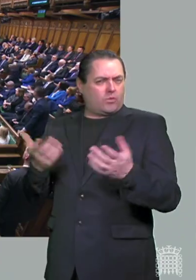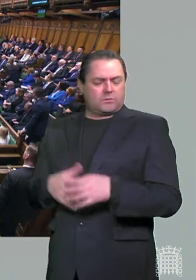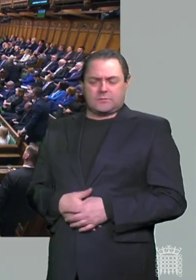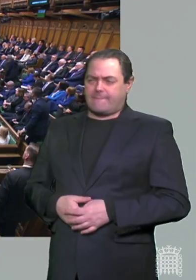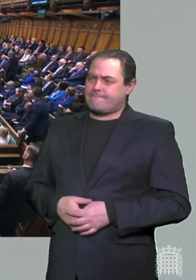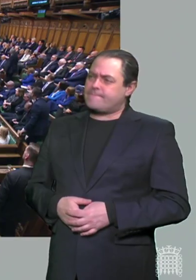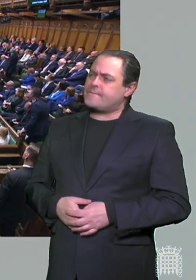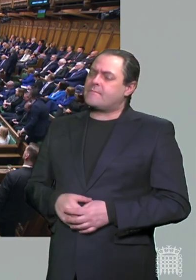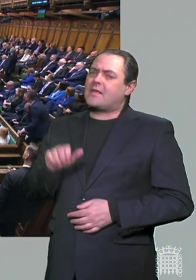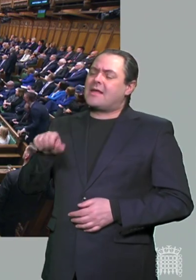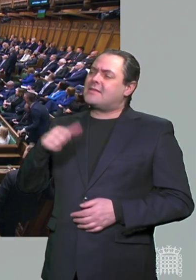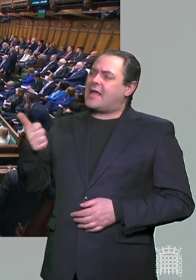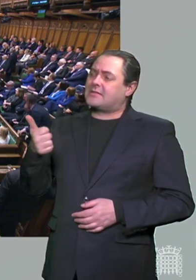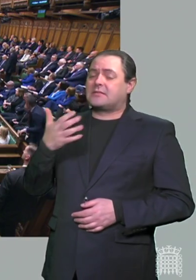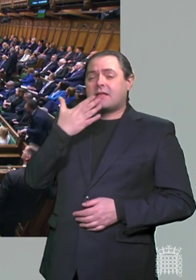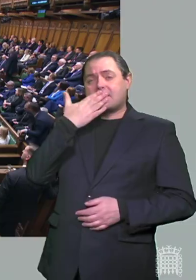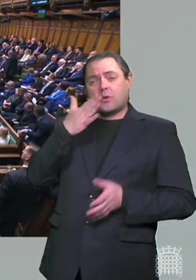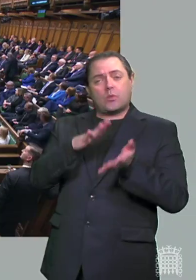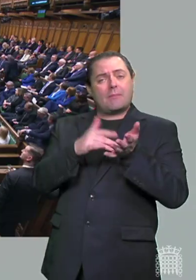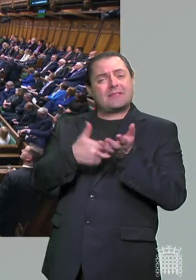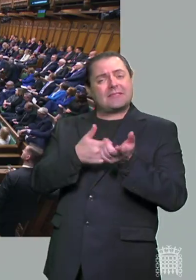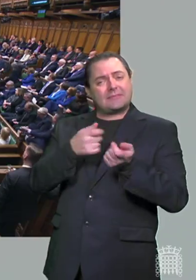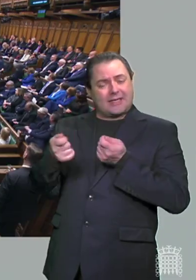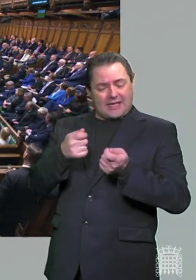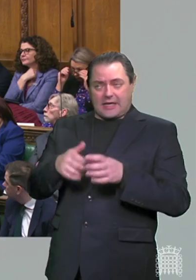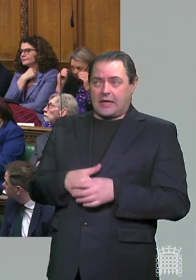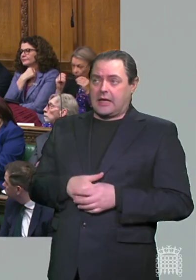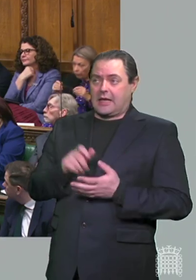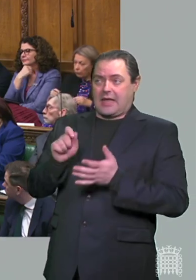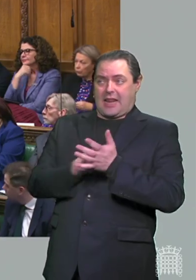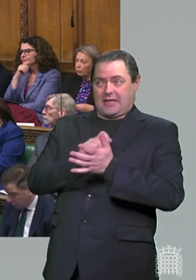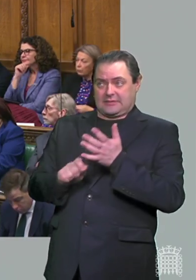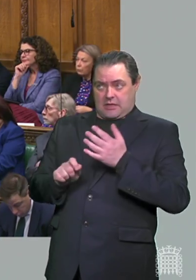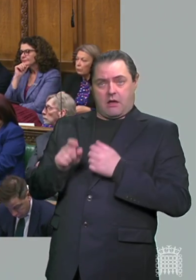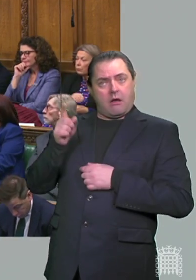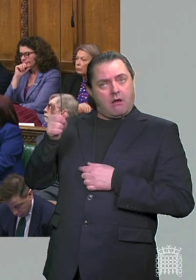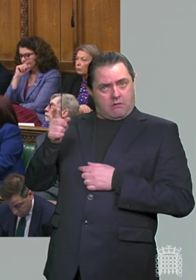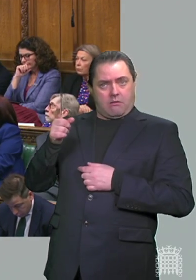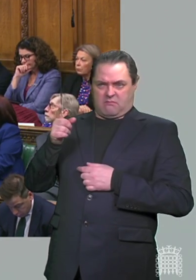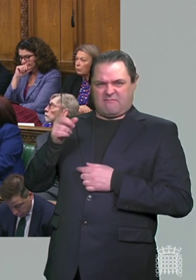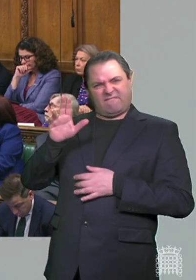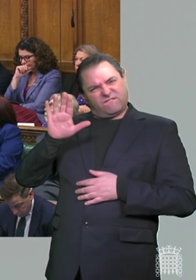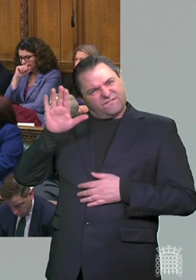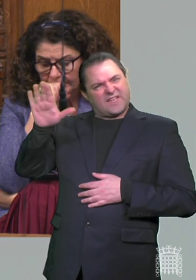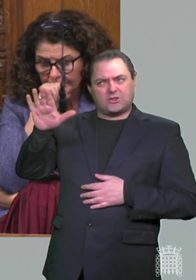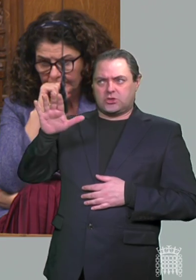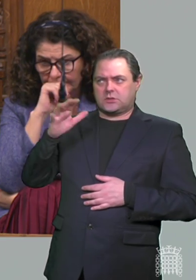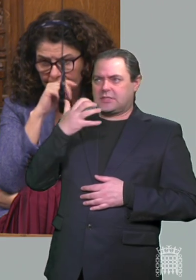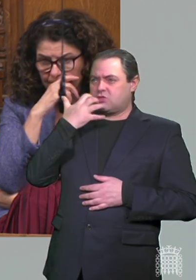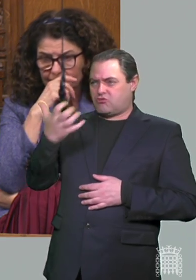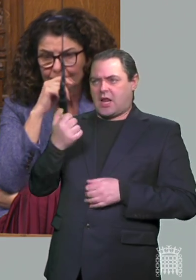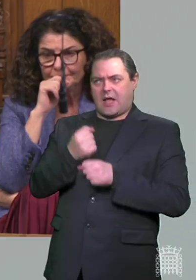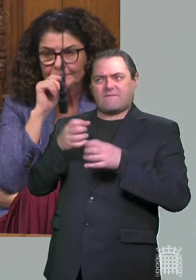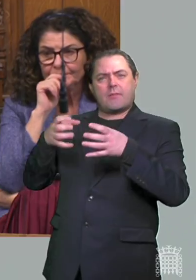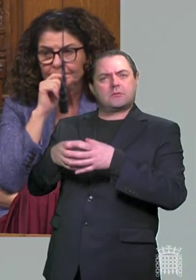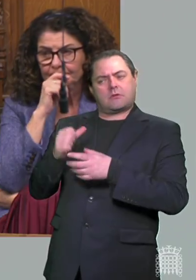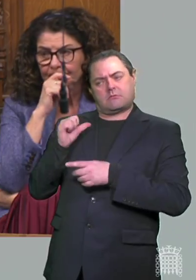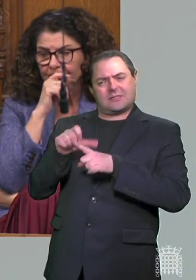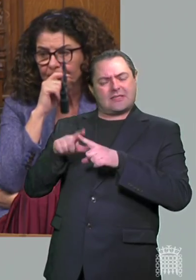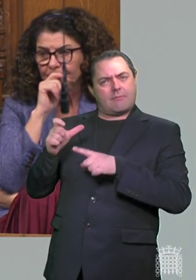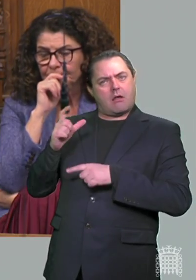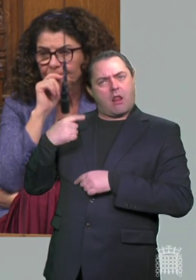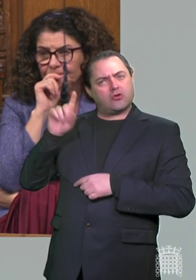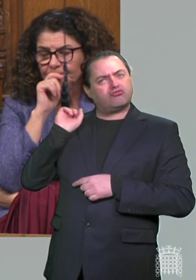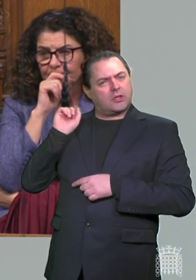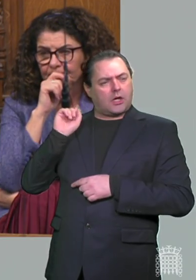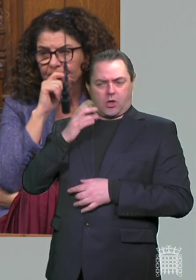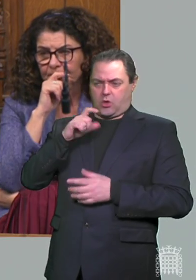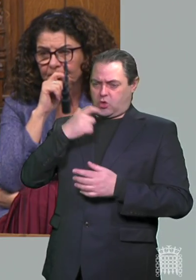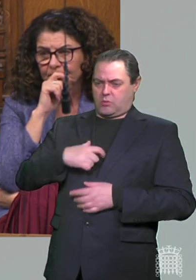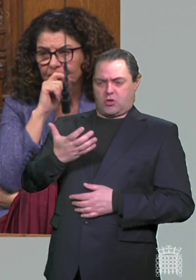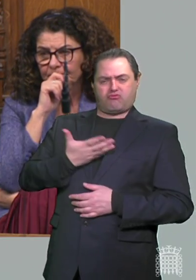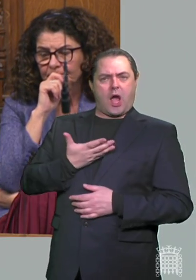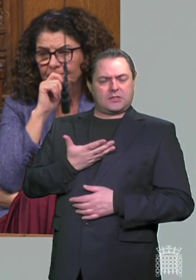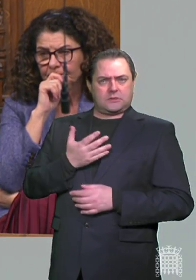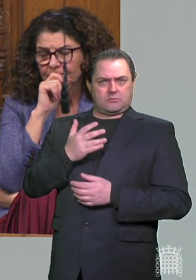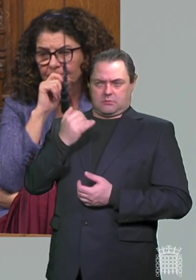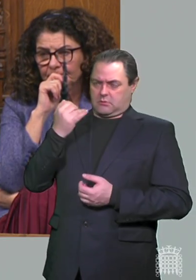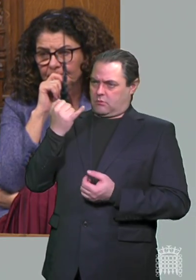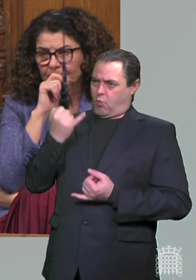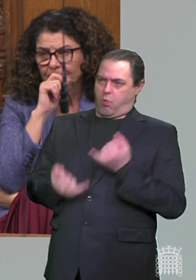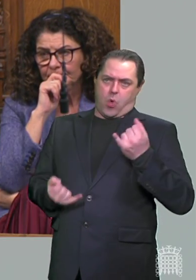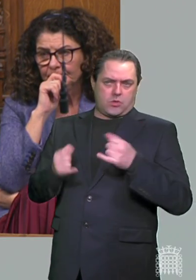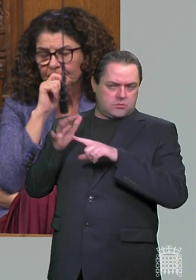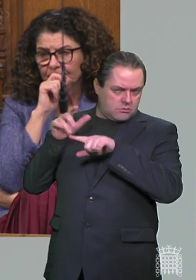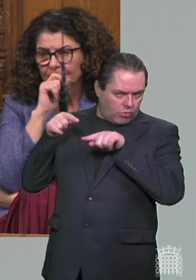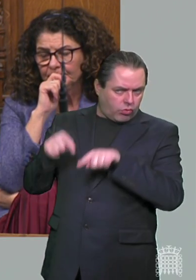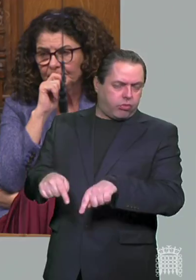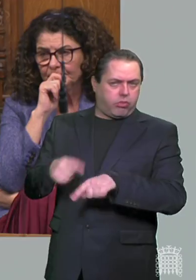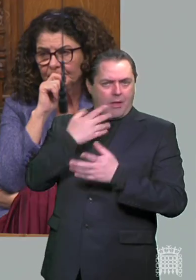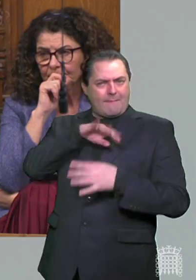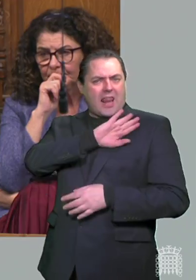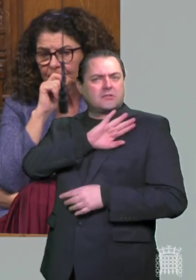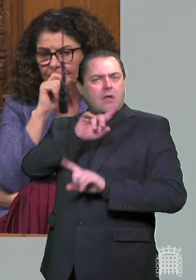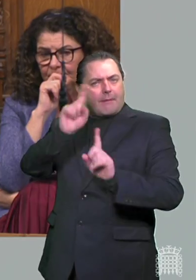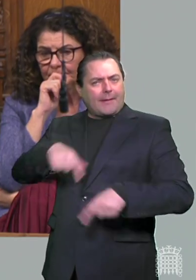Since the election of the fascist Israeli Government in December last year, there has been an increase in human rights violations against Palestinian civilians, including children.